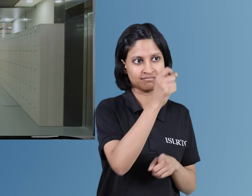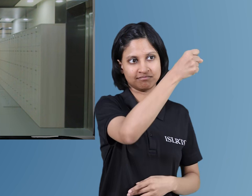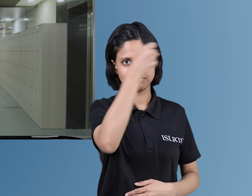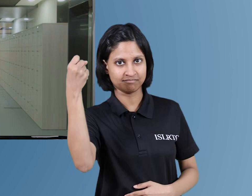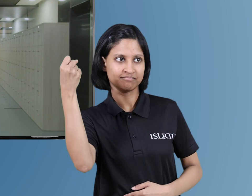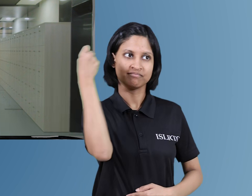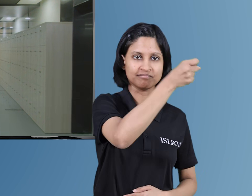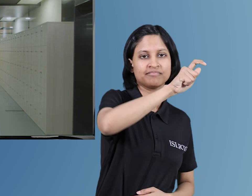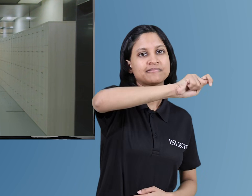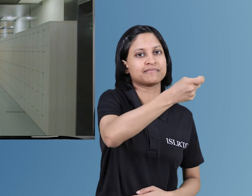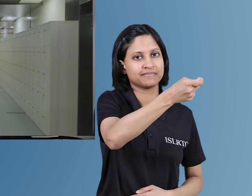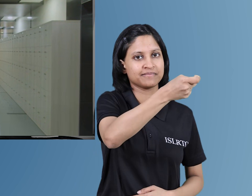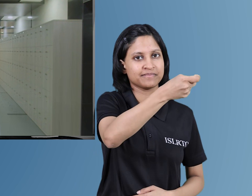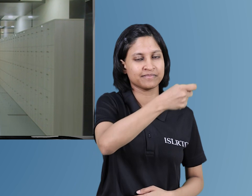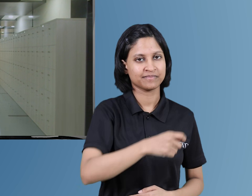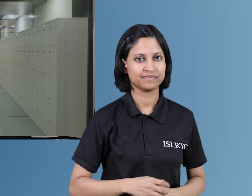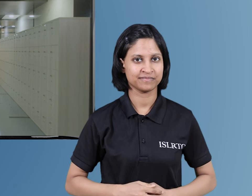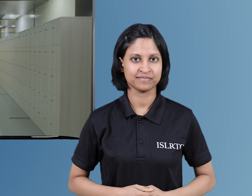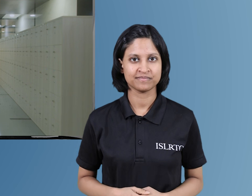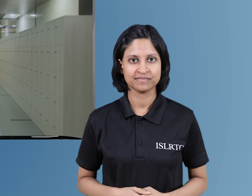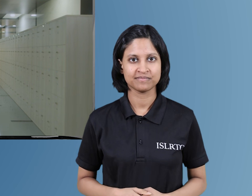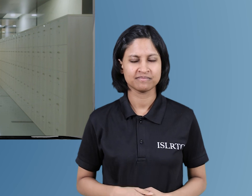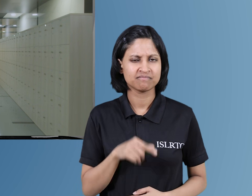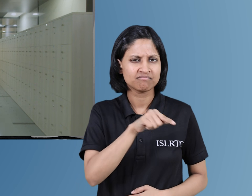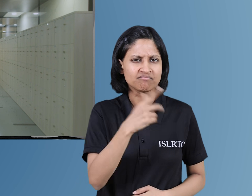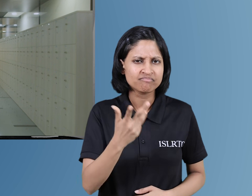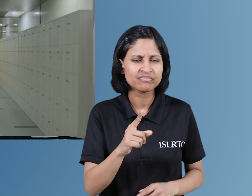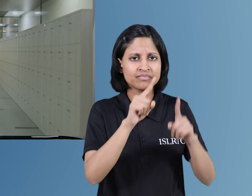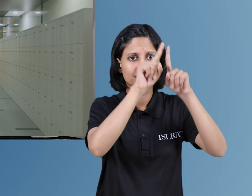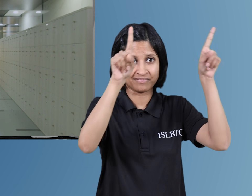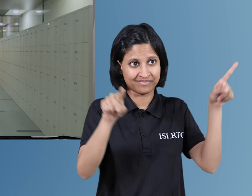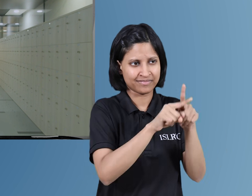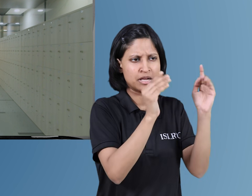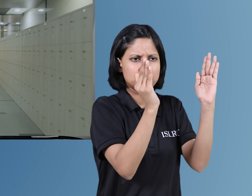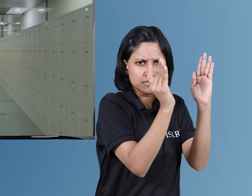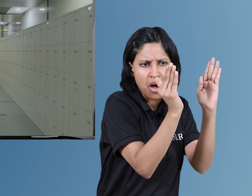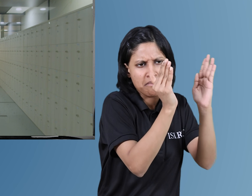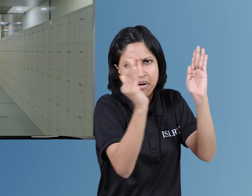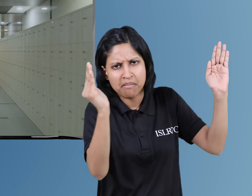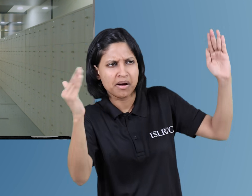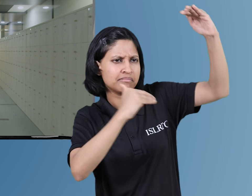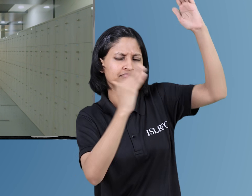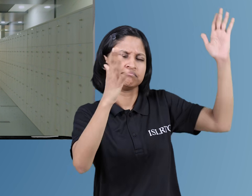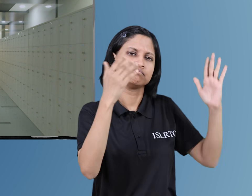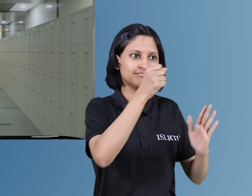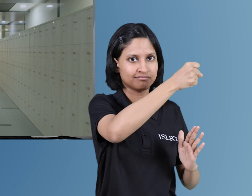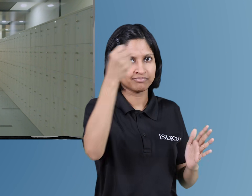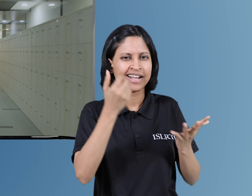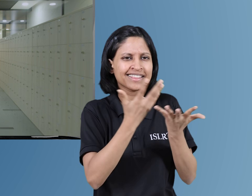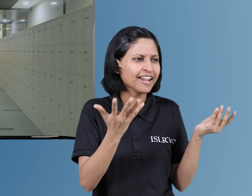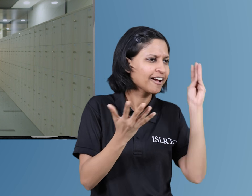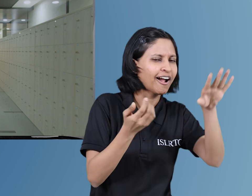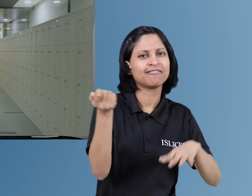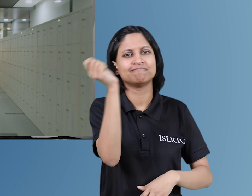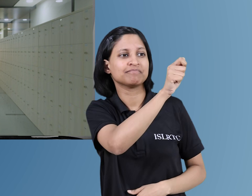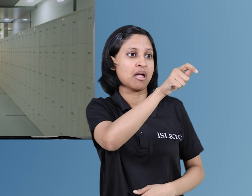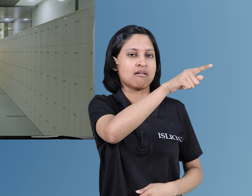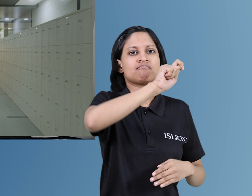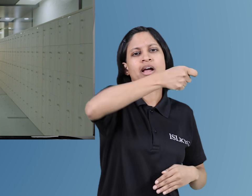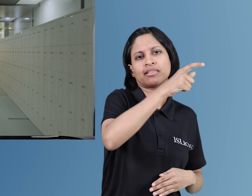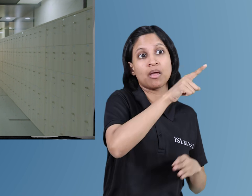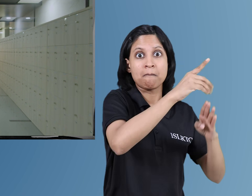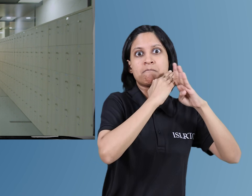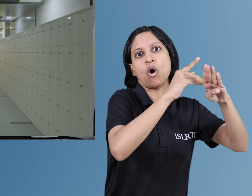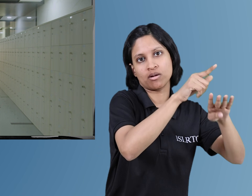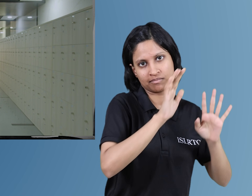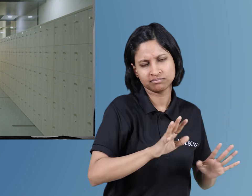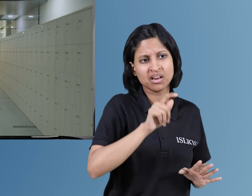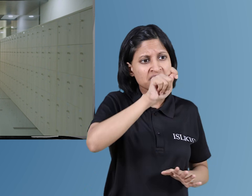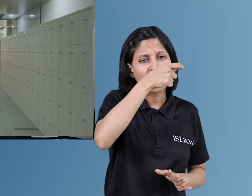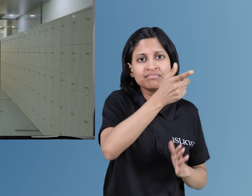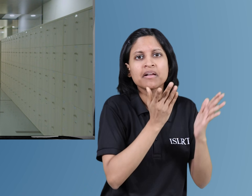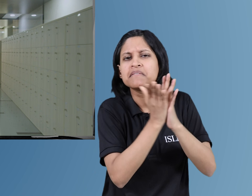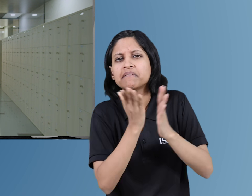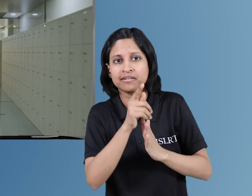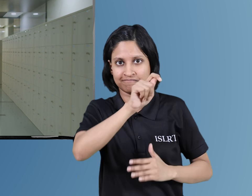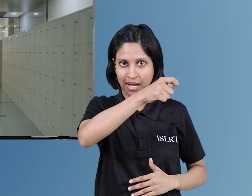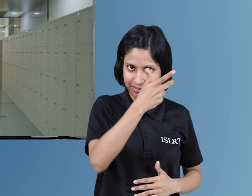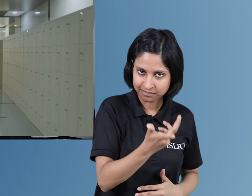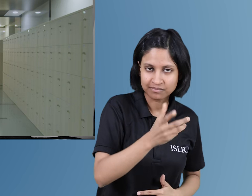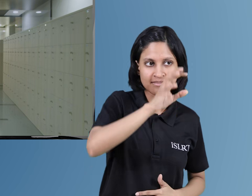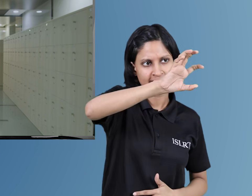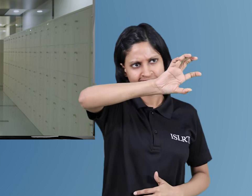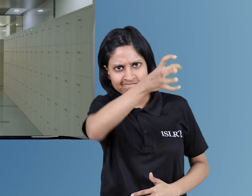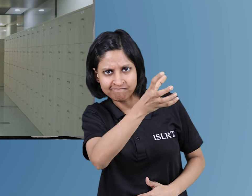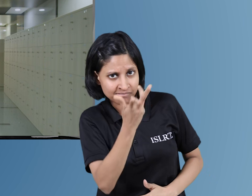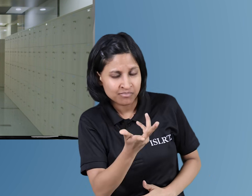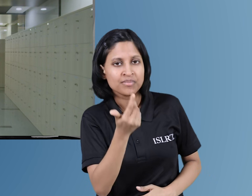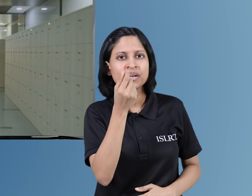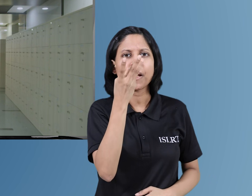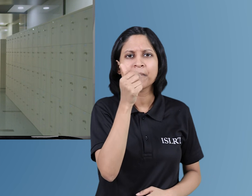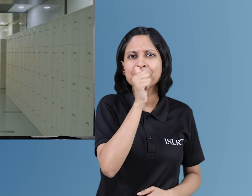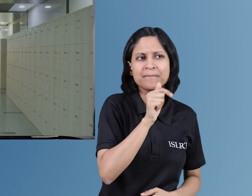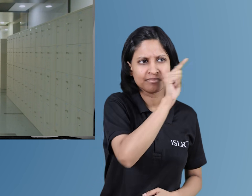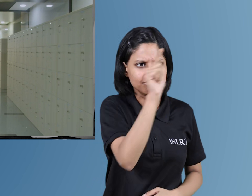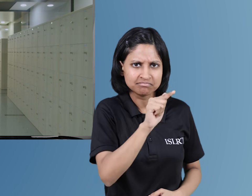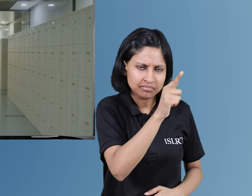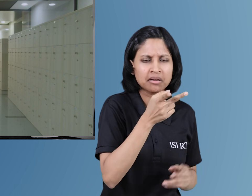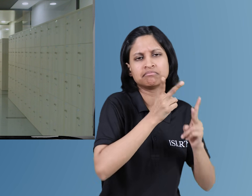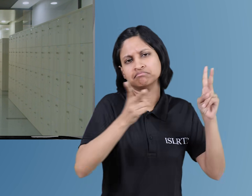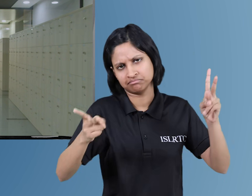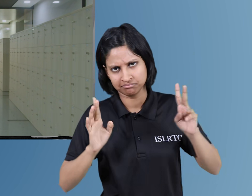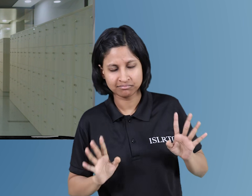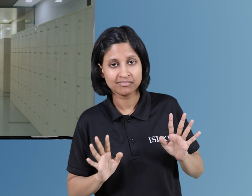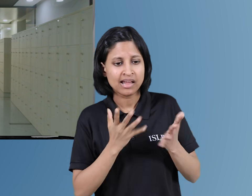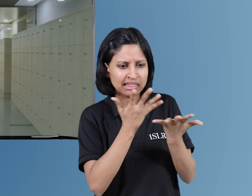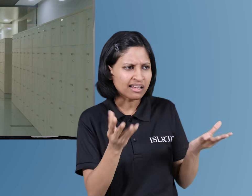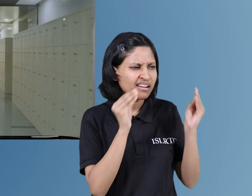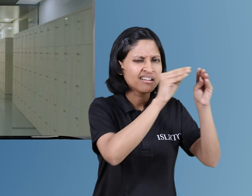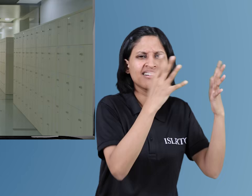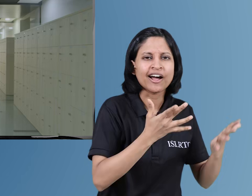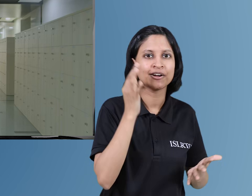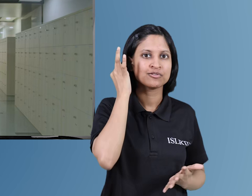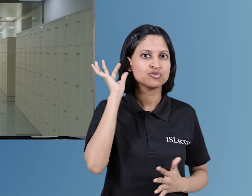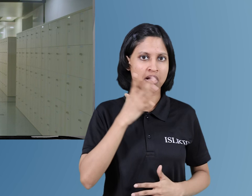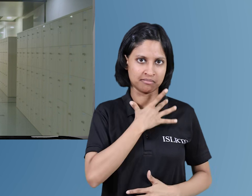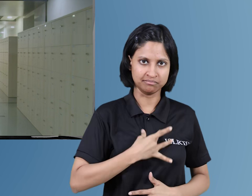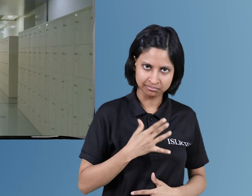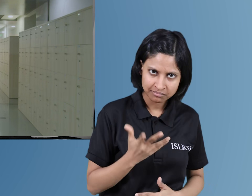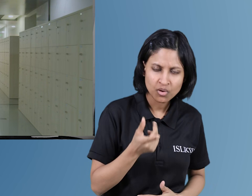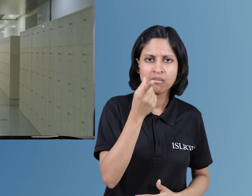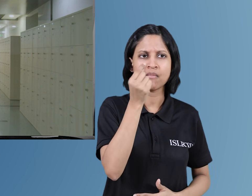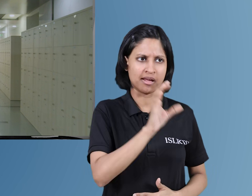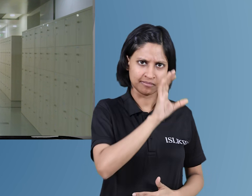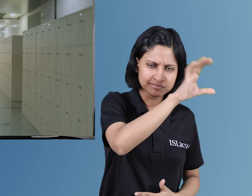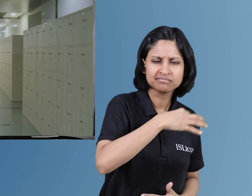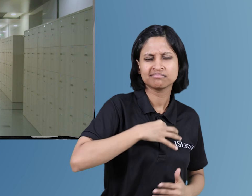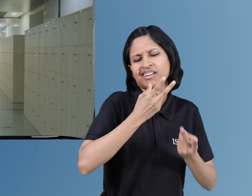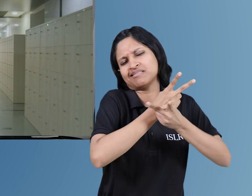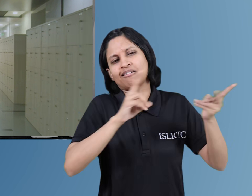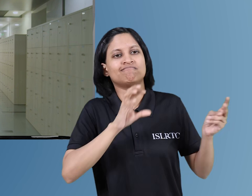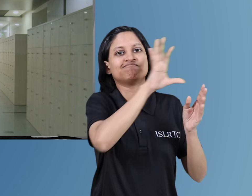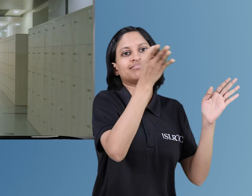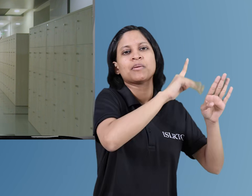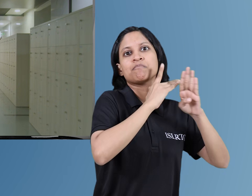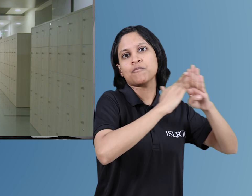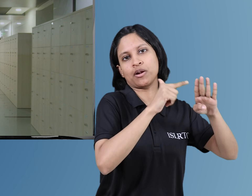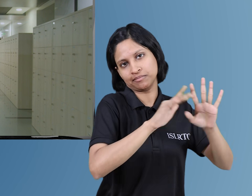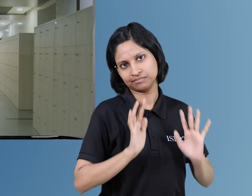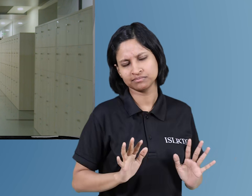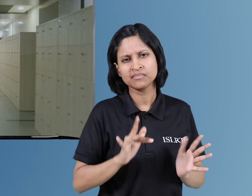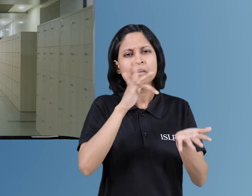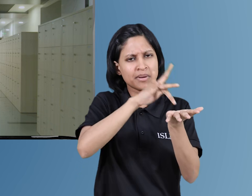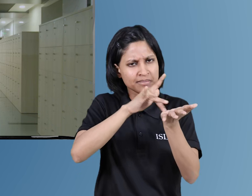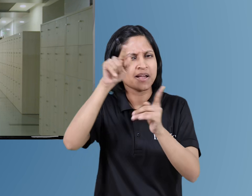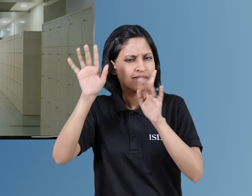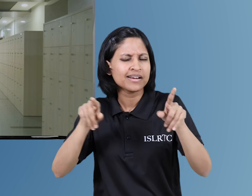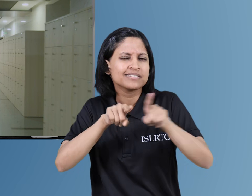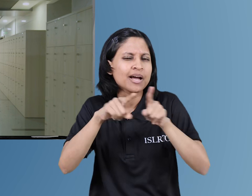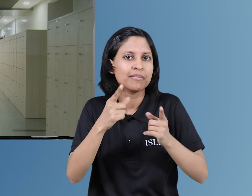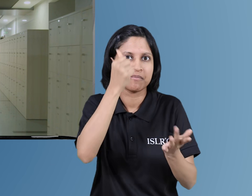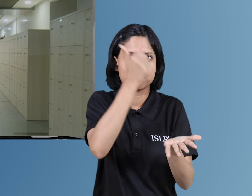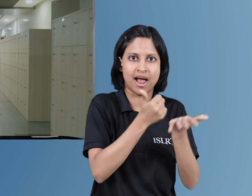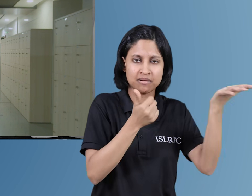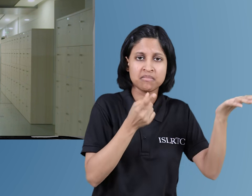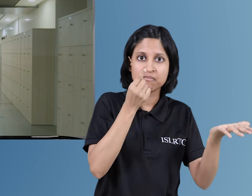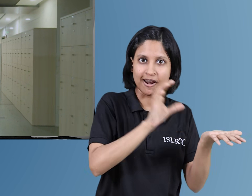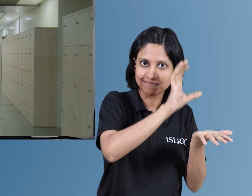Locker compartment that comes in various sizes and offers different levels of security, often equipped with various types of locks. You can store gold, money, or clothes in a locker. Common places to find lockers